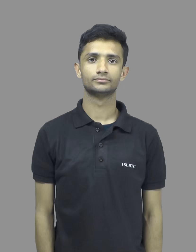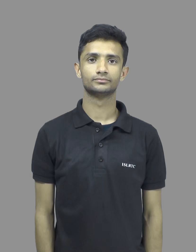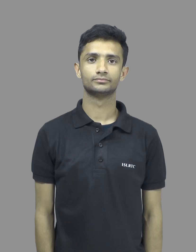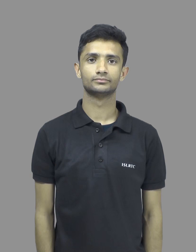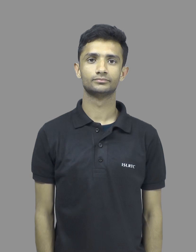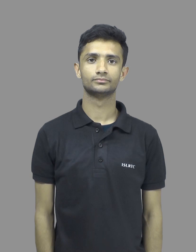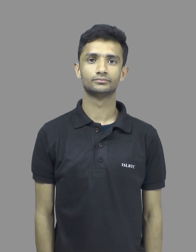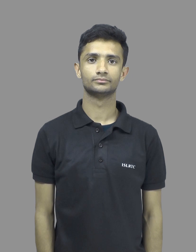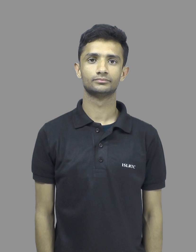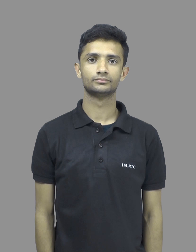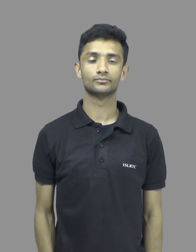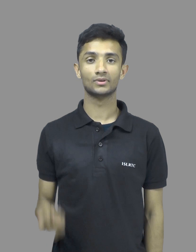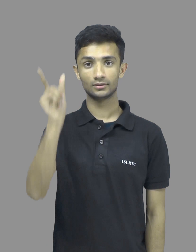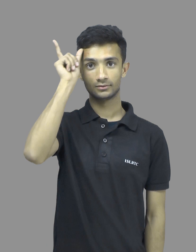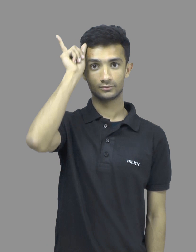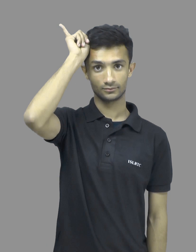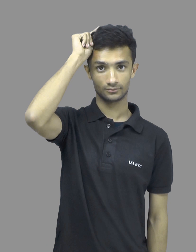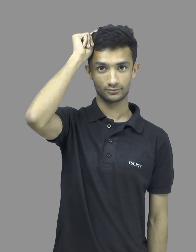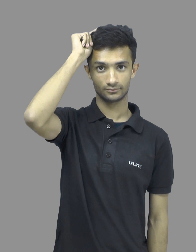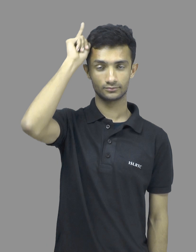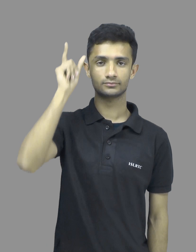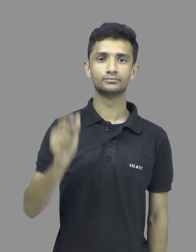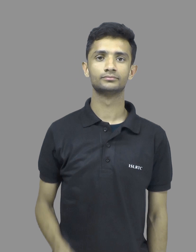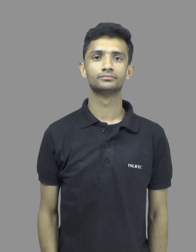Hair Clip